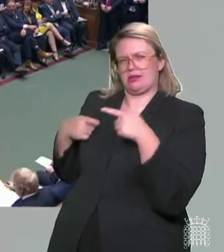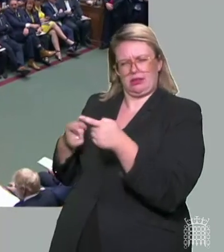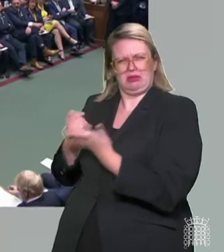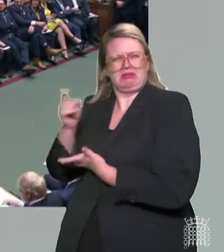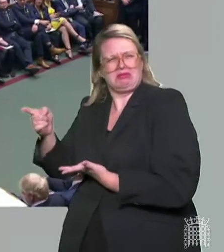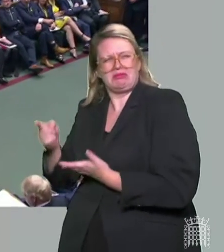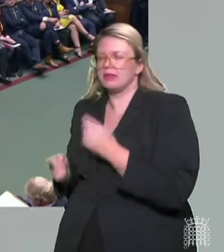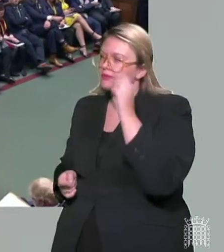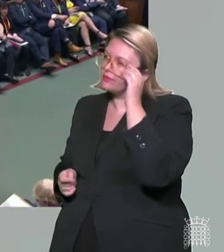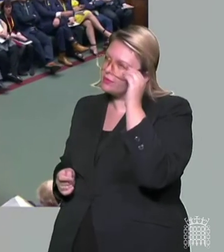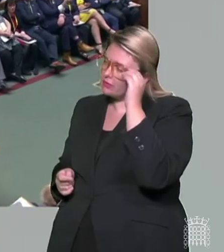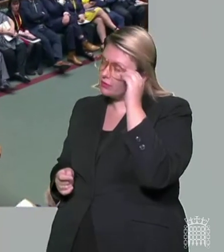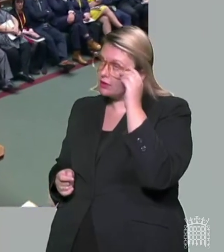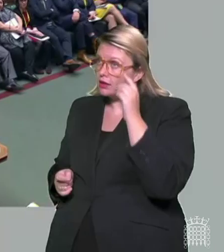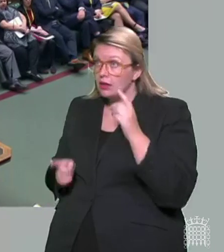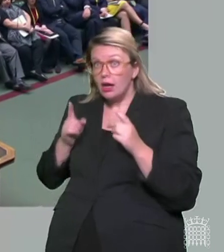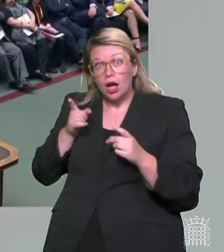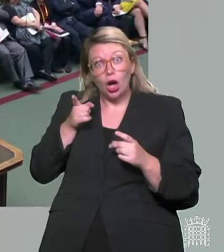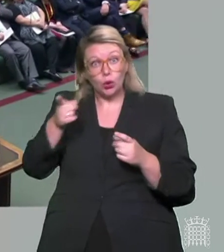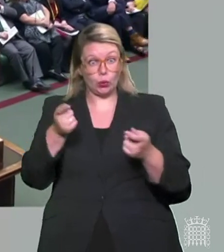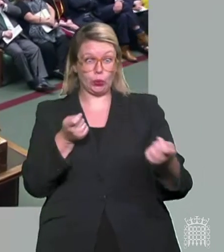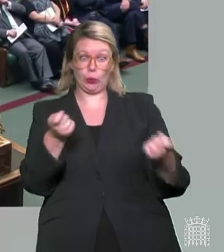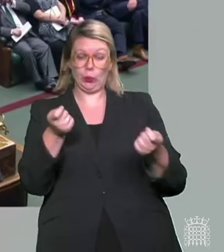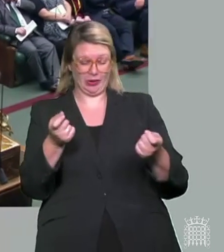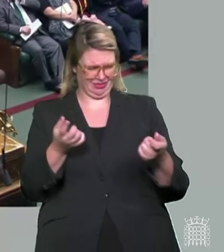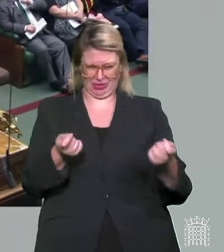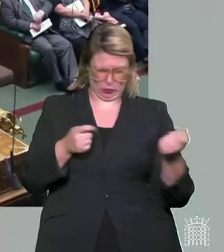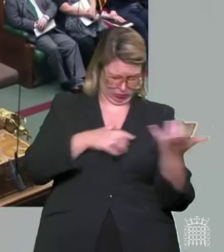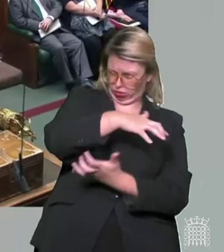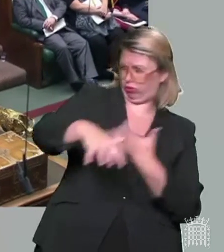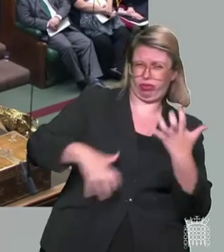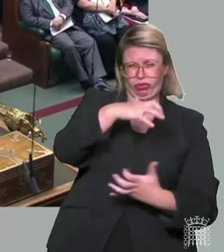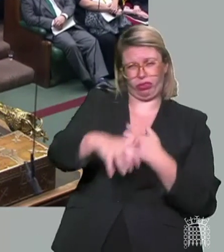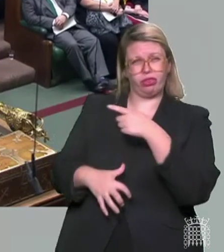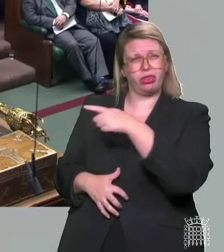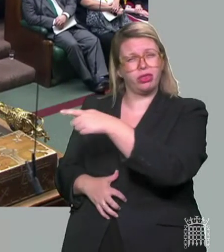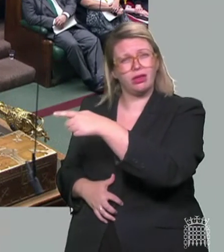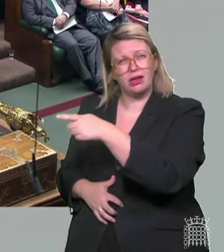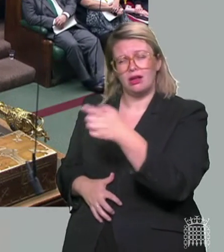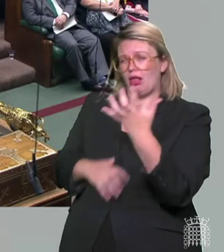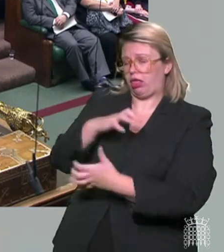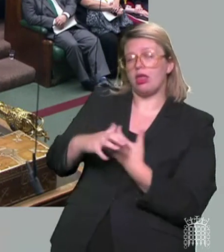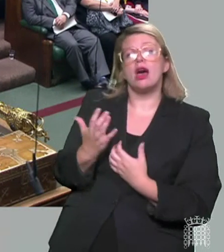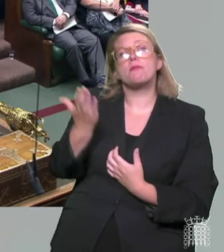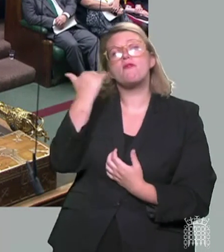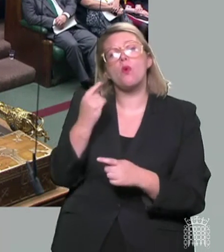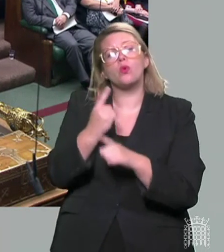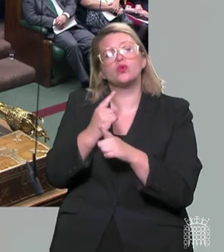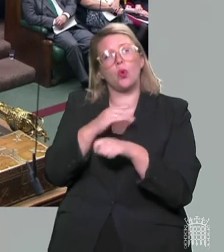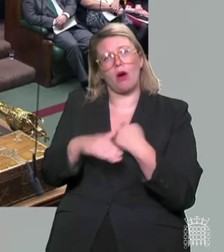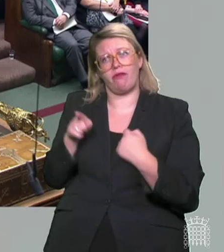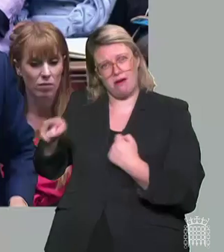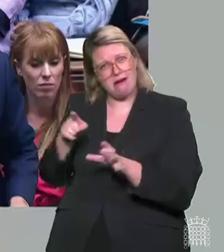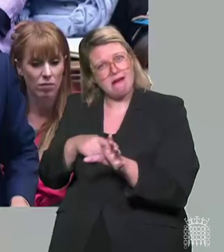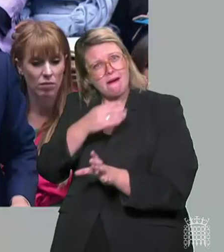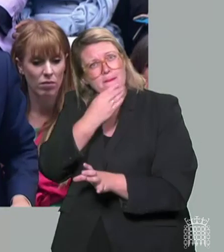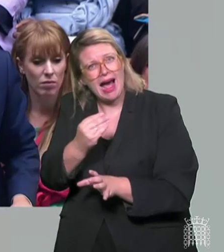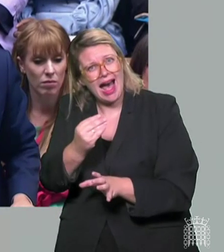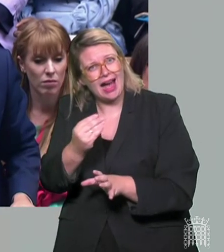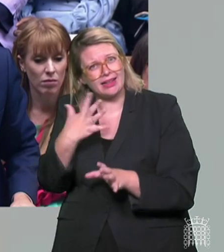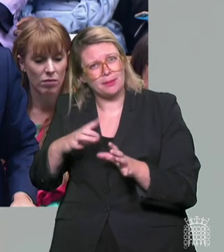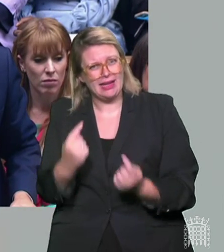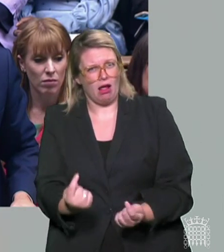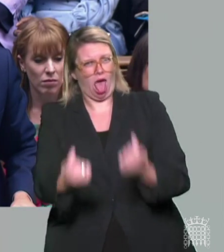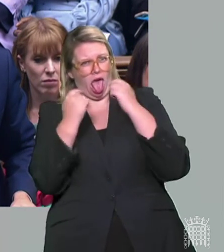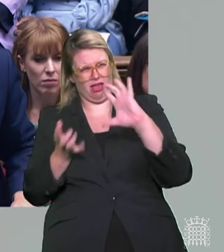The only thing that the Prime Minister is delivering is chaos. I started this session with a quote from the young victim in all this—how he “froze” when he was attacked.